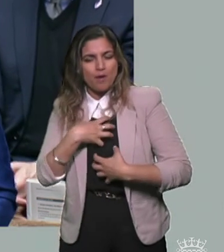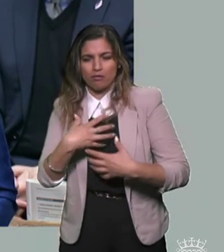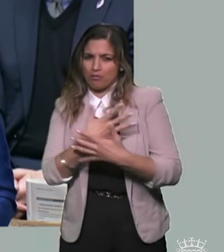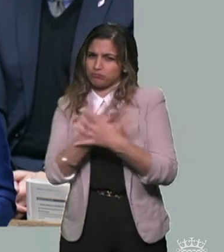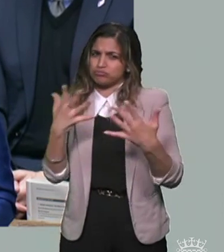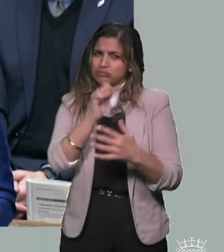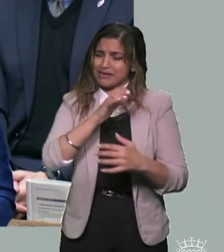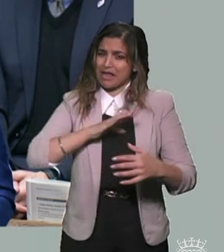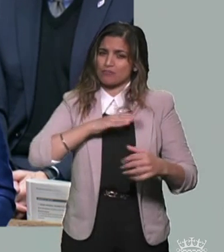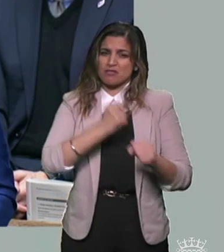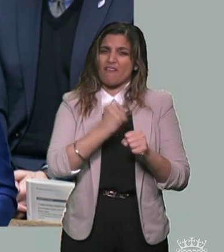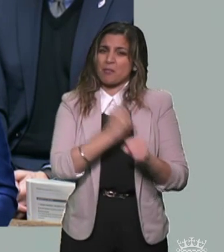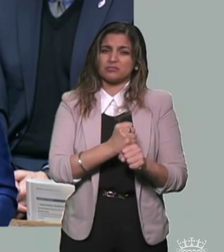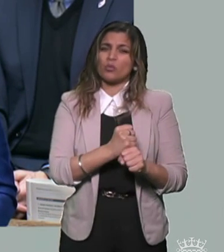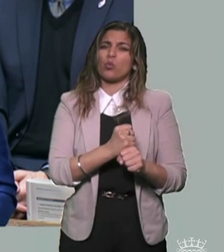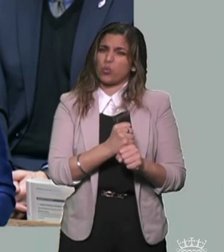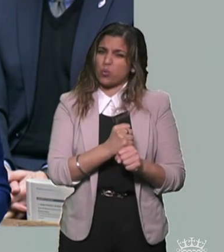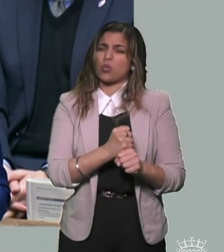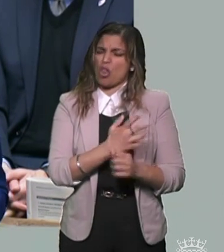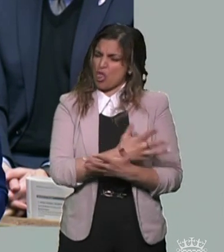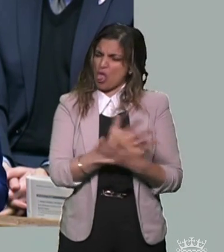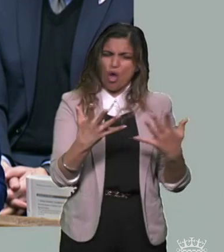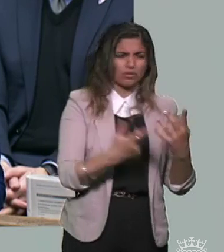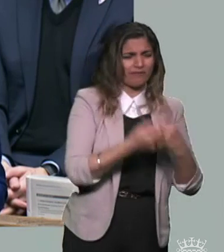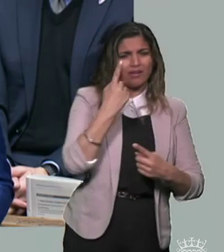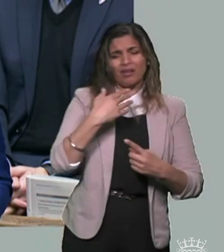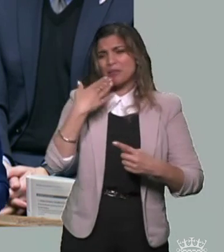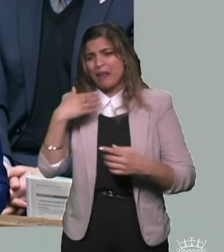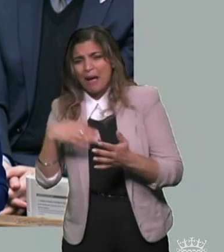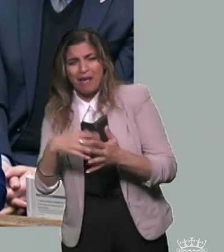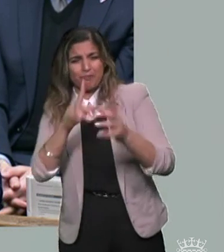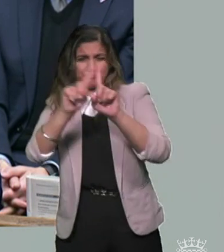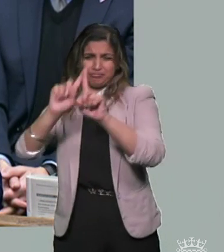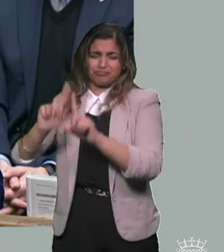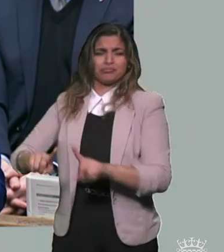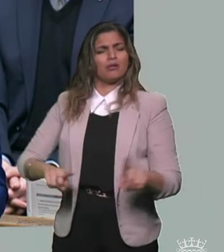Every day, the Prime Minister lurches from scandal to scandal.